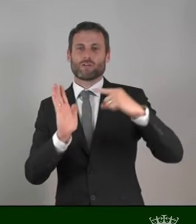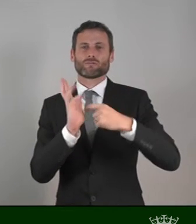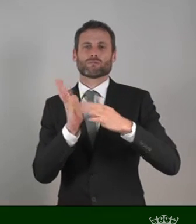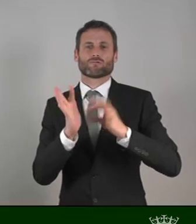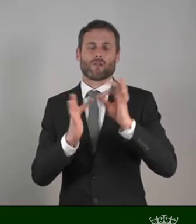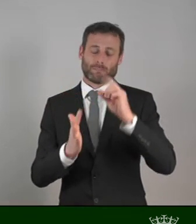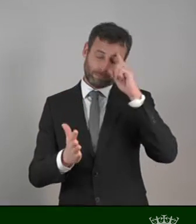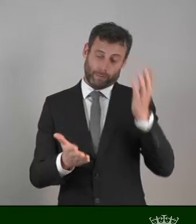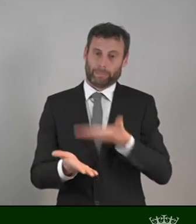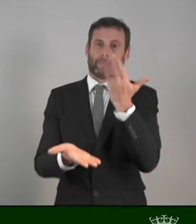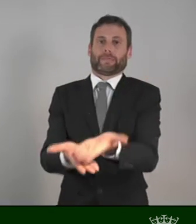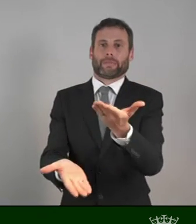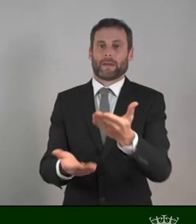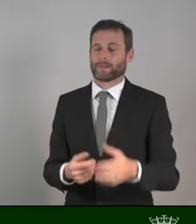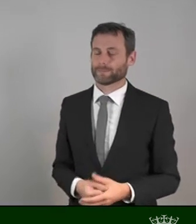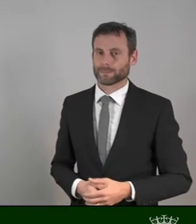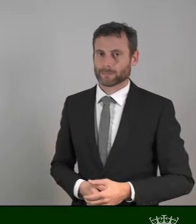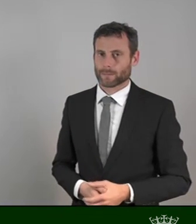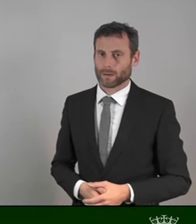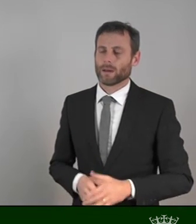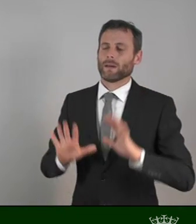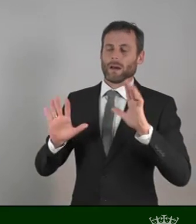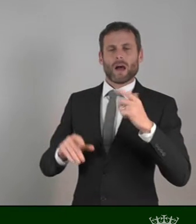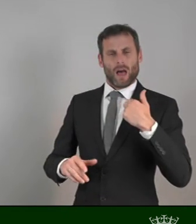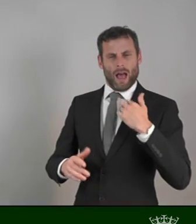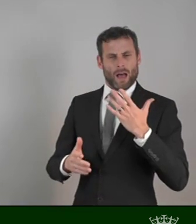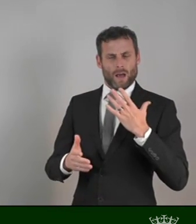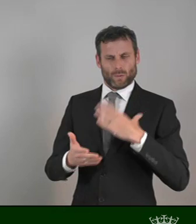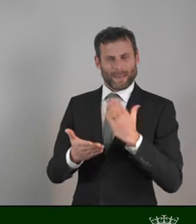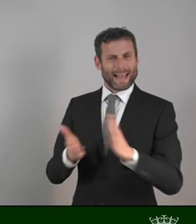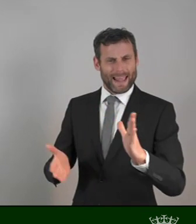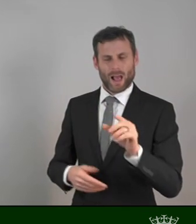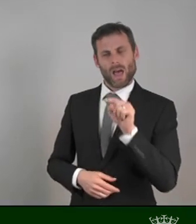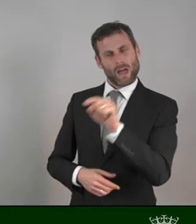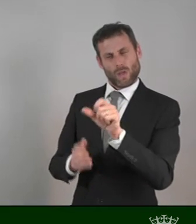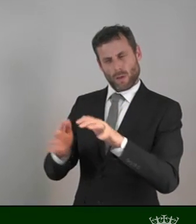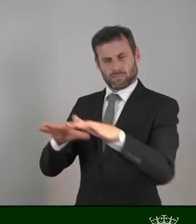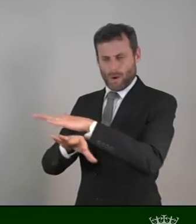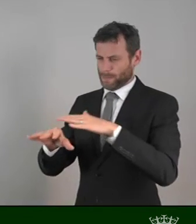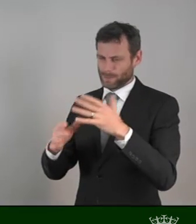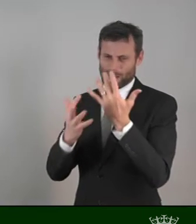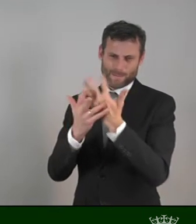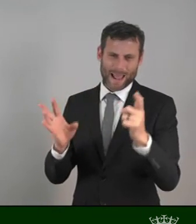Let us be clear that this is a problem that has bedevilled the world, and the middle east in particular, for decades.